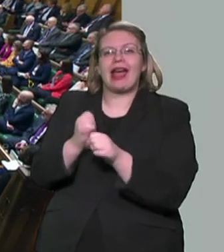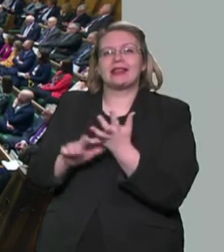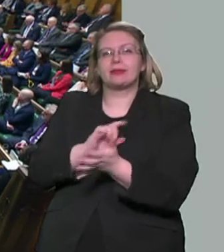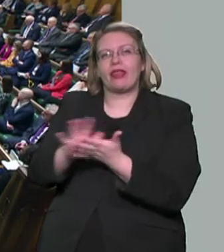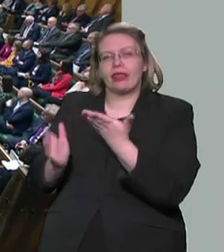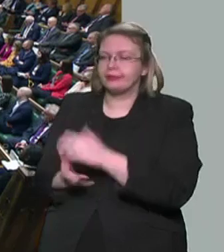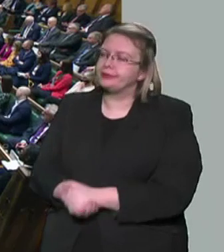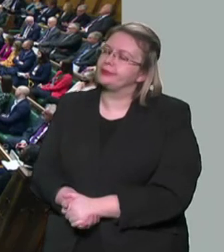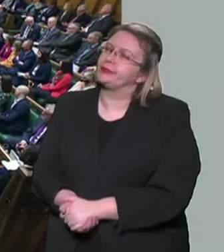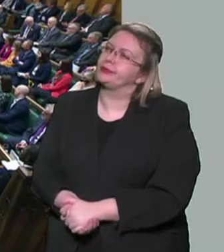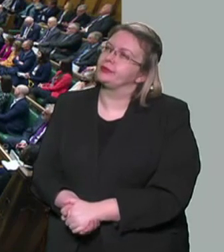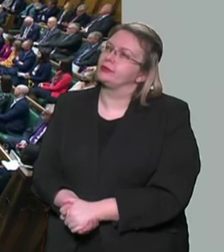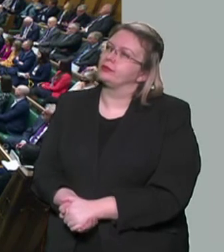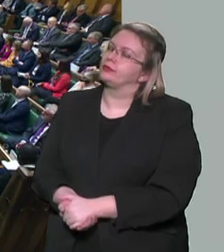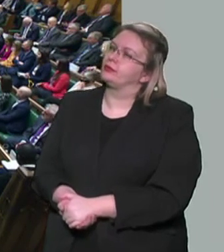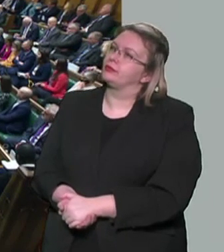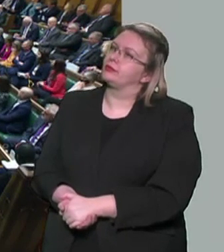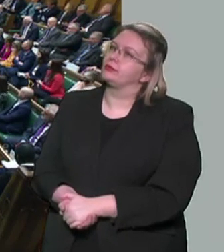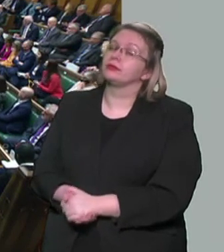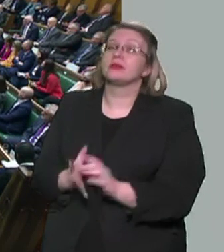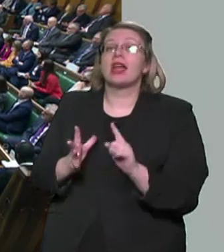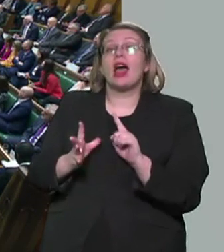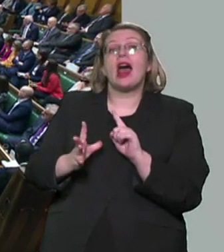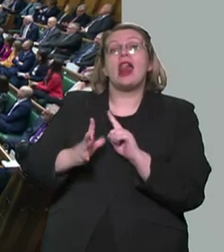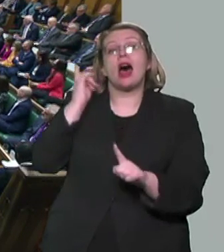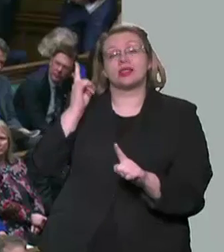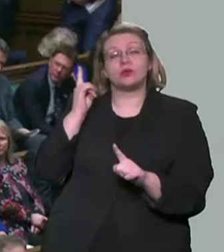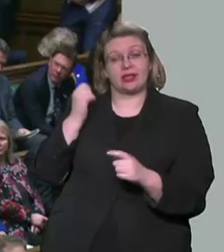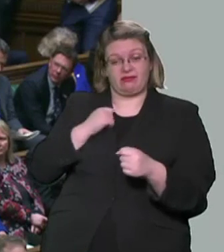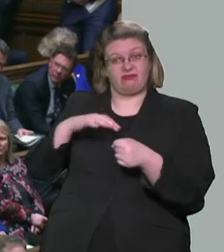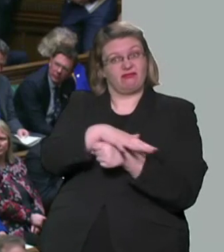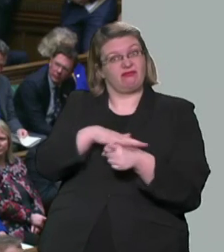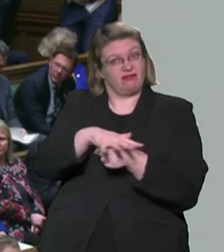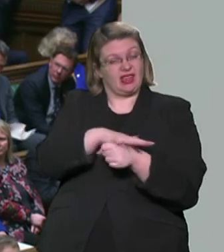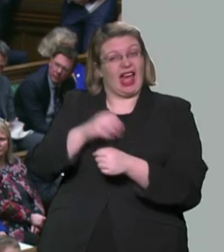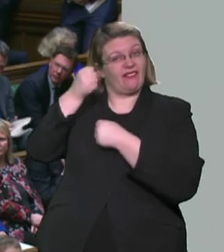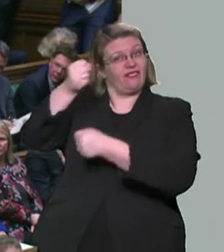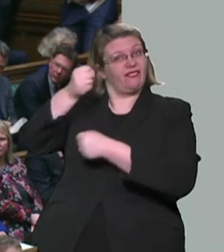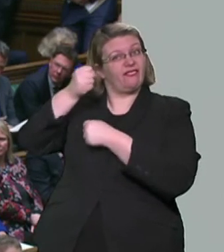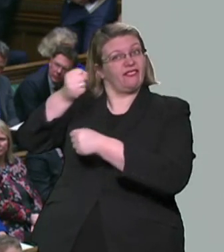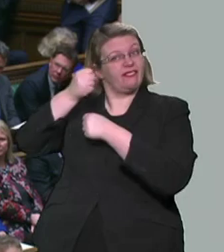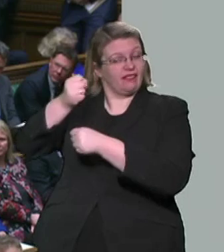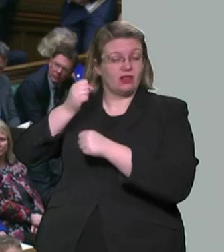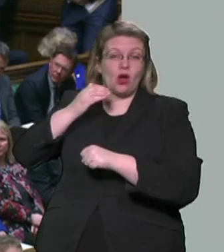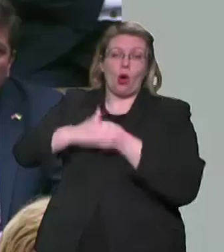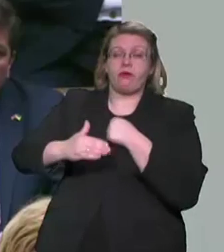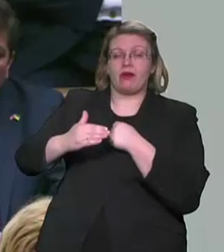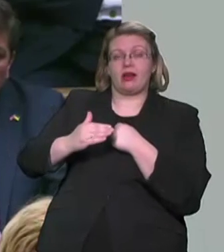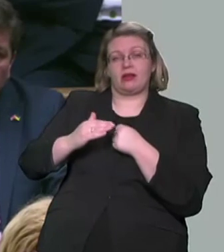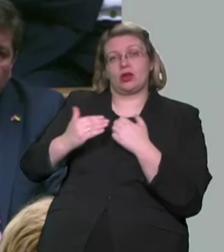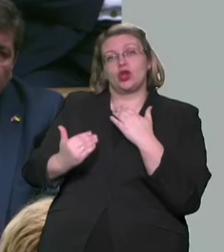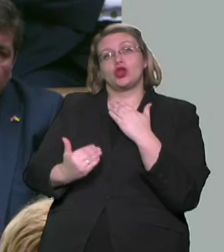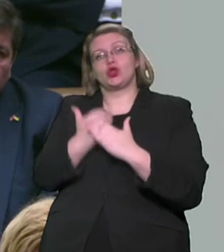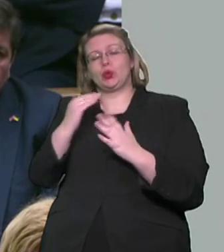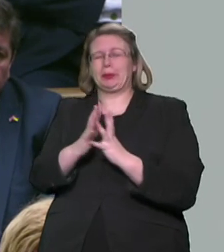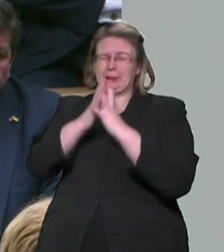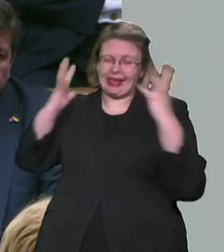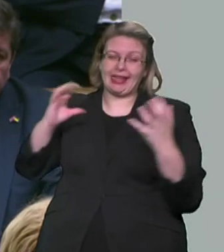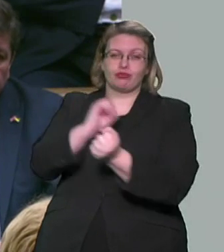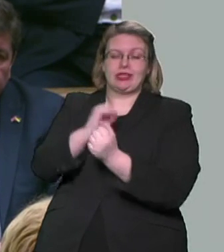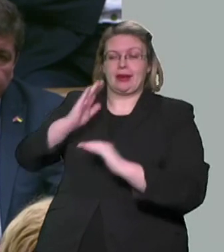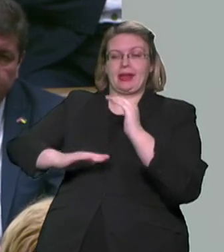Last week, following a huge resident and parish council-led campaign, the planning application for a new mega-prison in my constituency was refused.